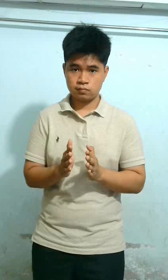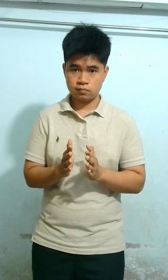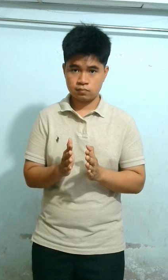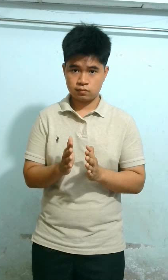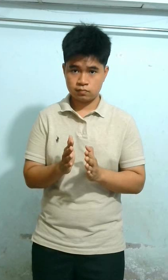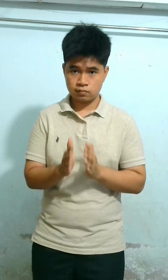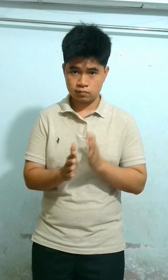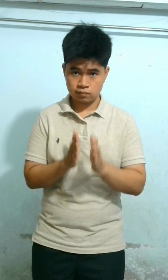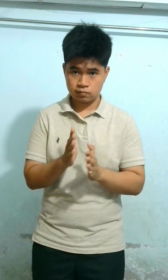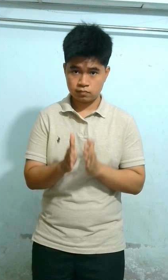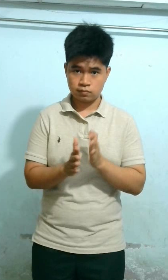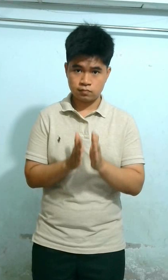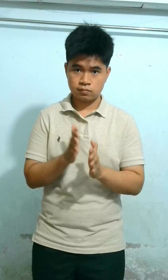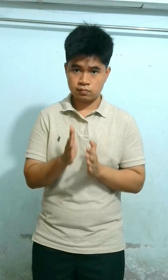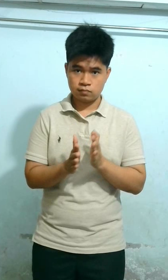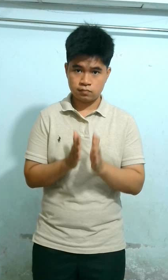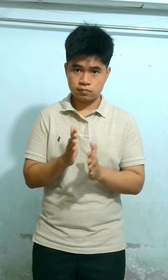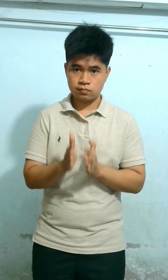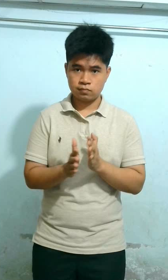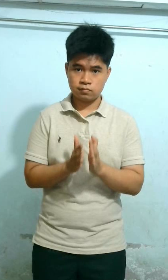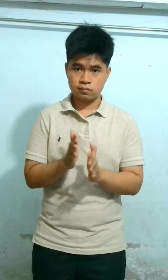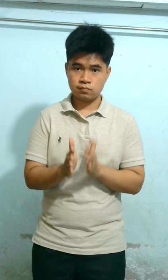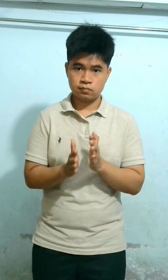ngon ngu ki hieu